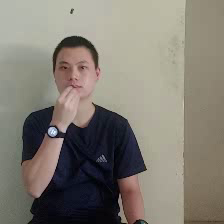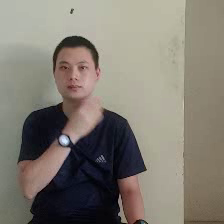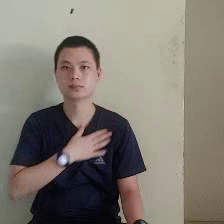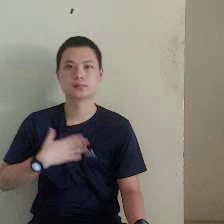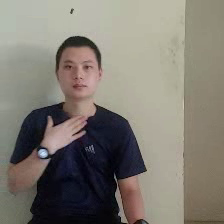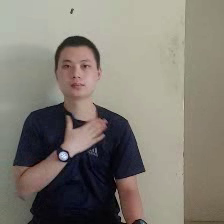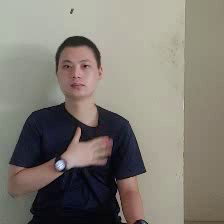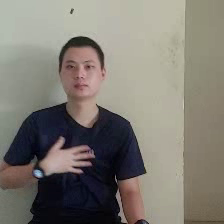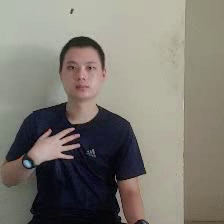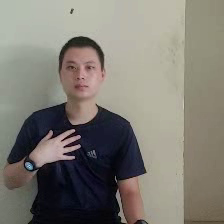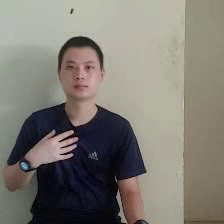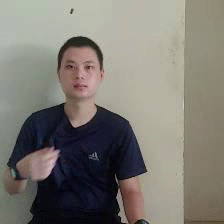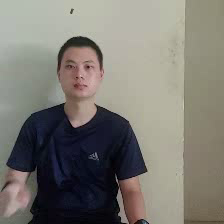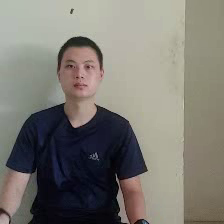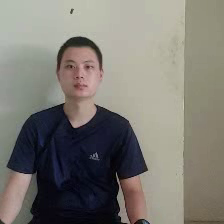Ăn mừng